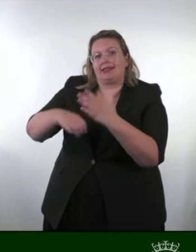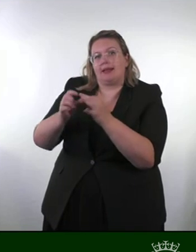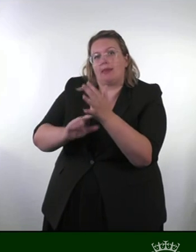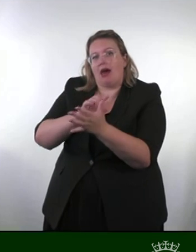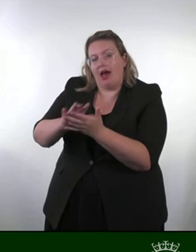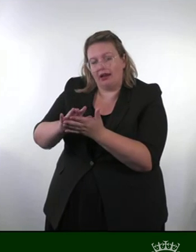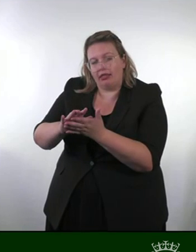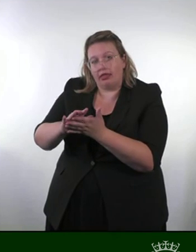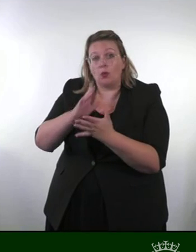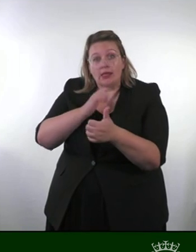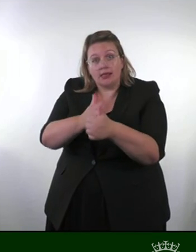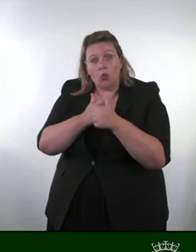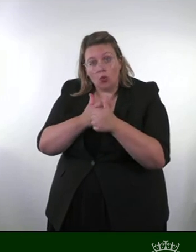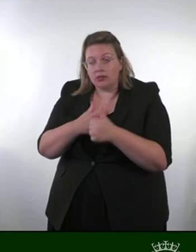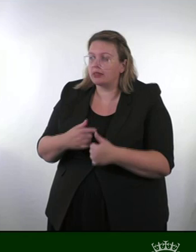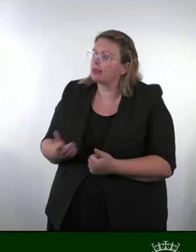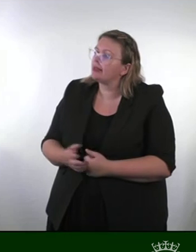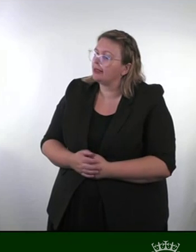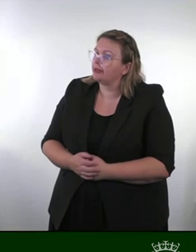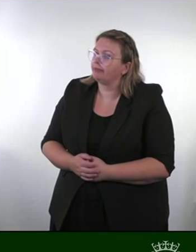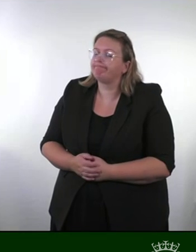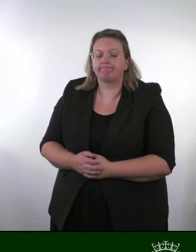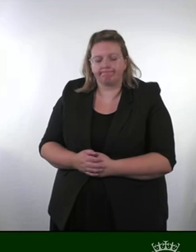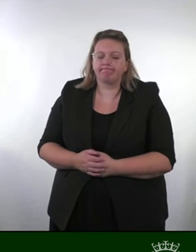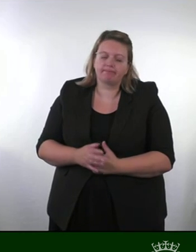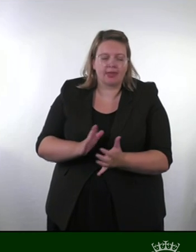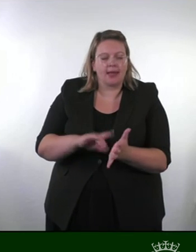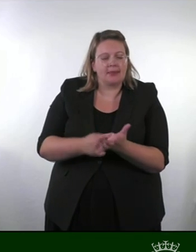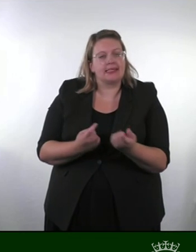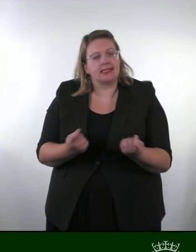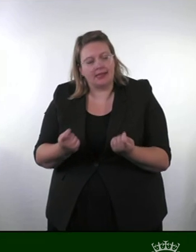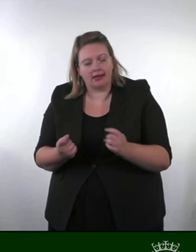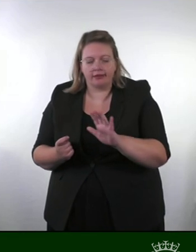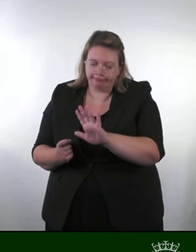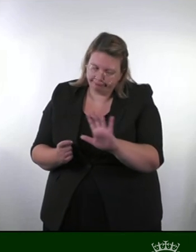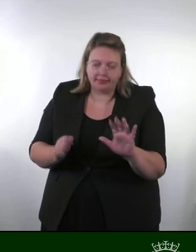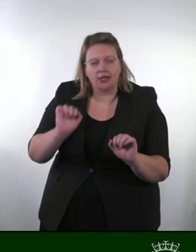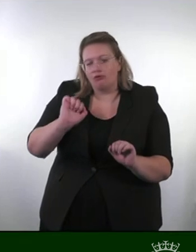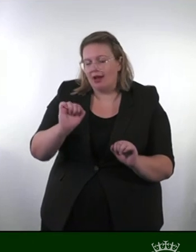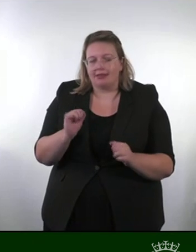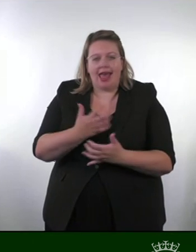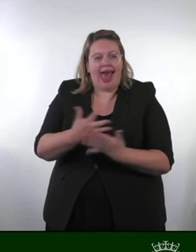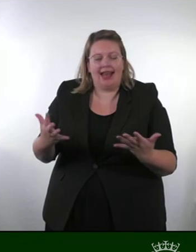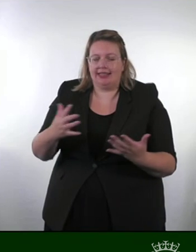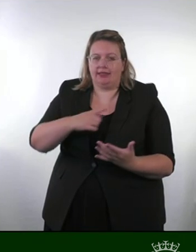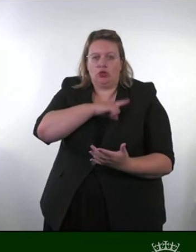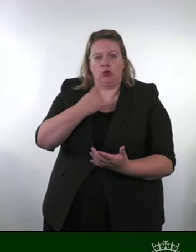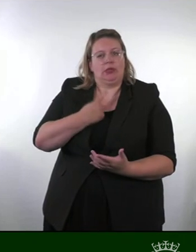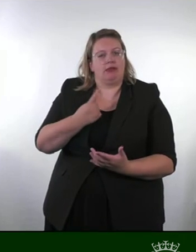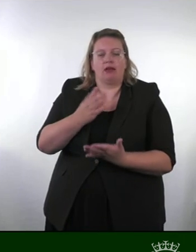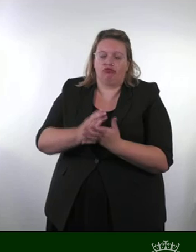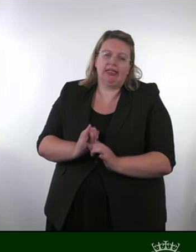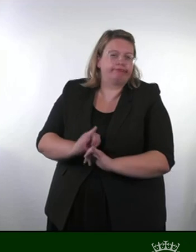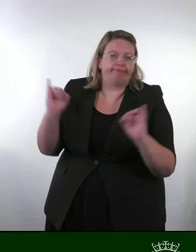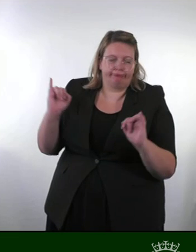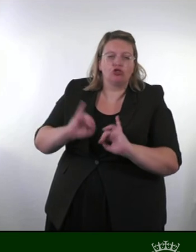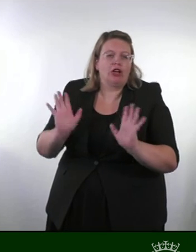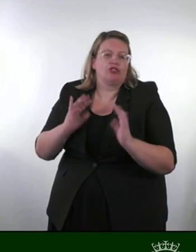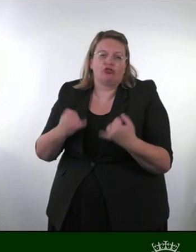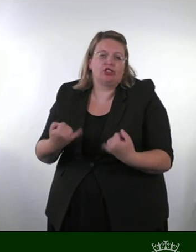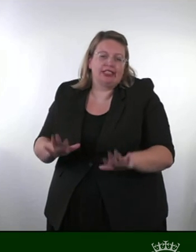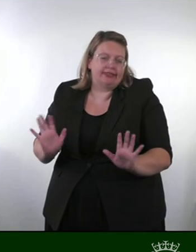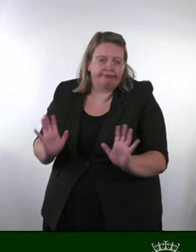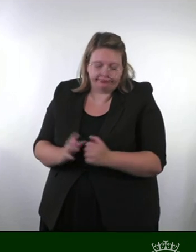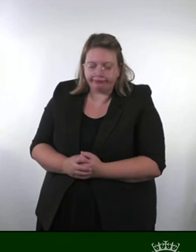Every suicide is an absolute tragedy, and my honourable Friend is right to focus on that issue in the way that he does.